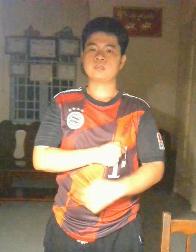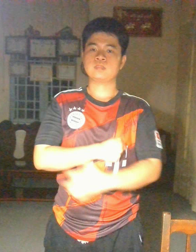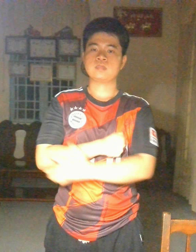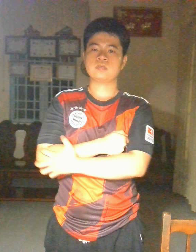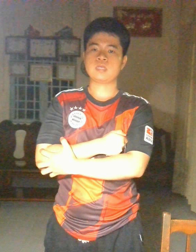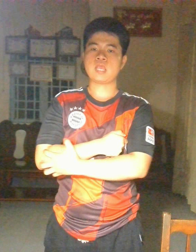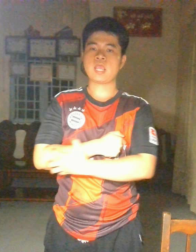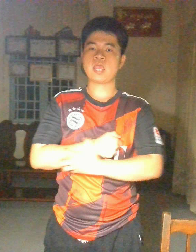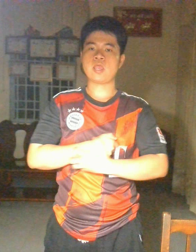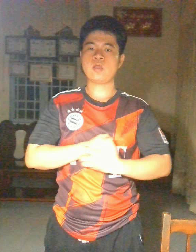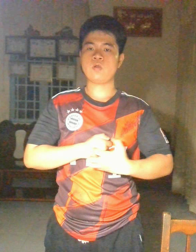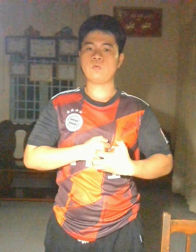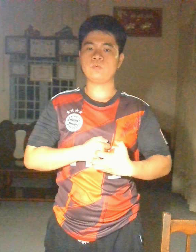ngheo